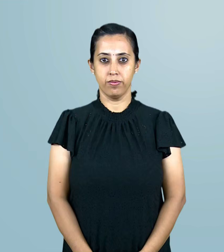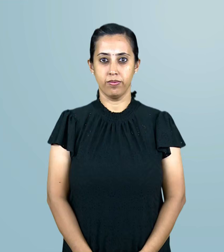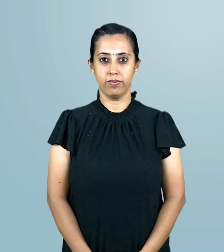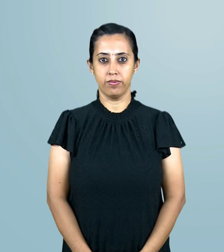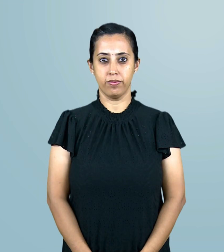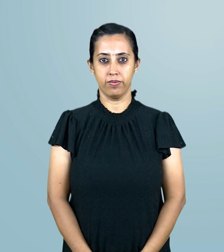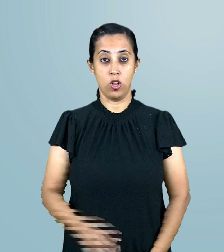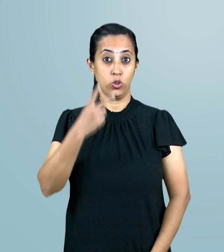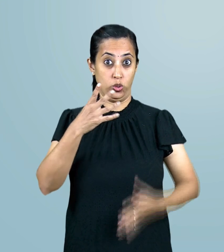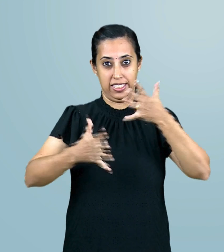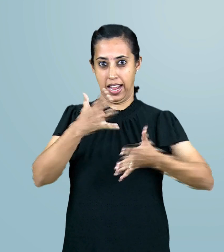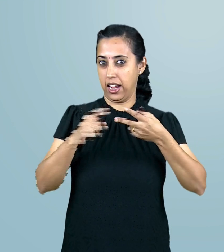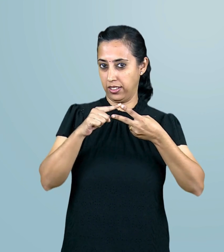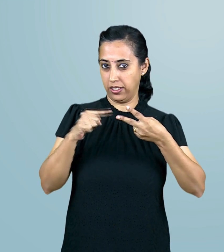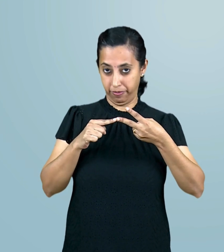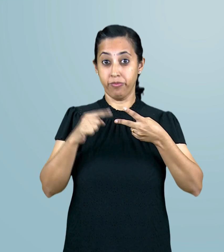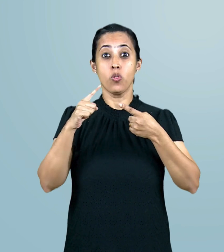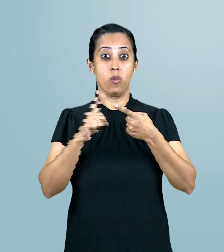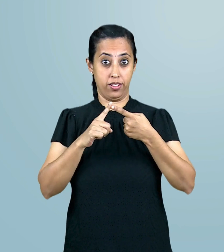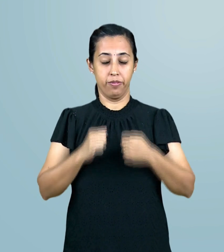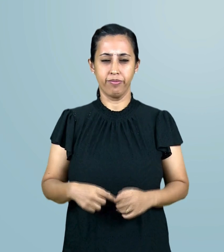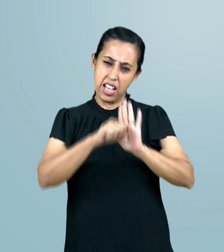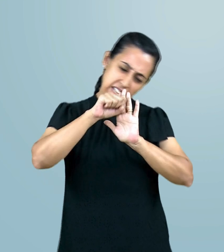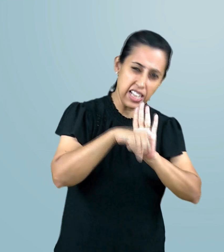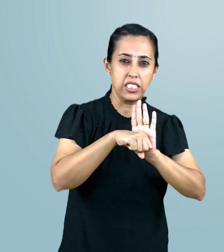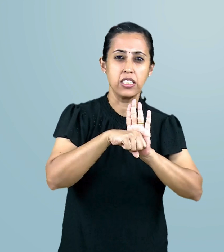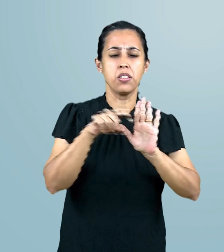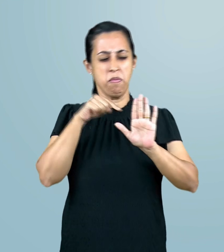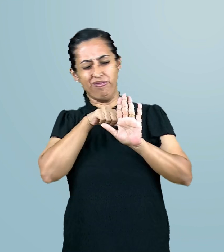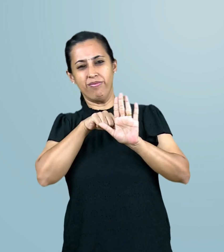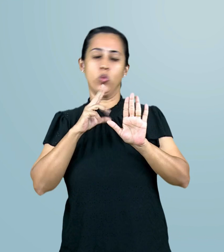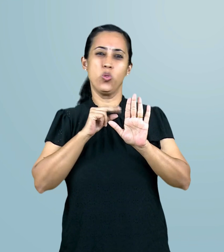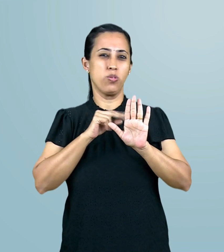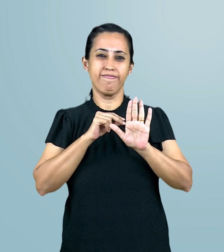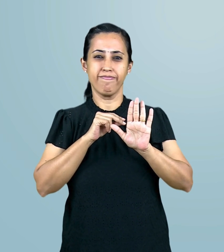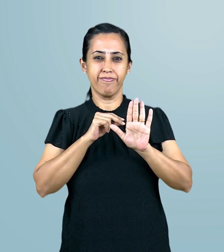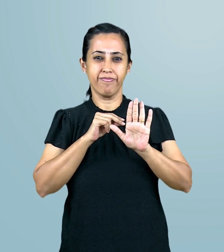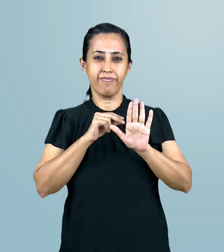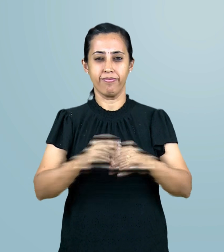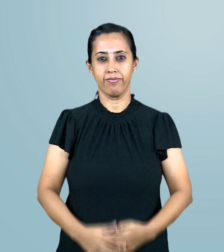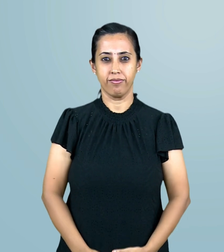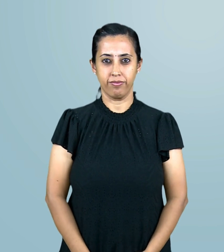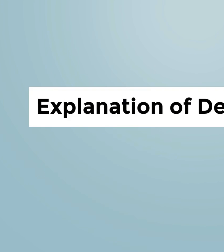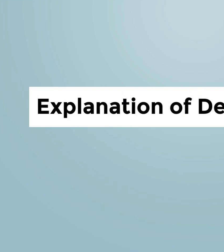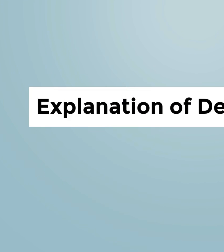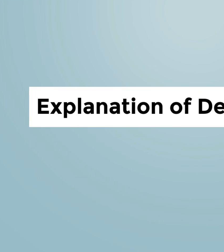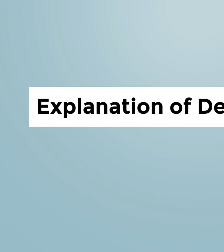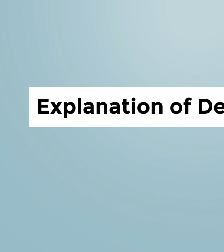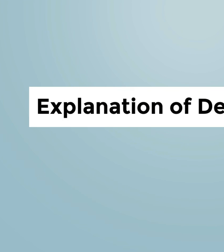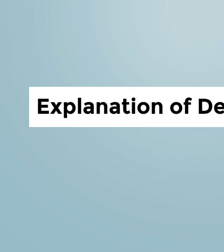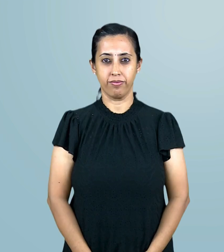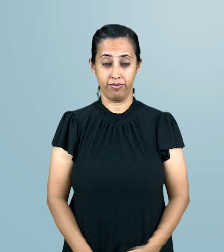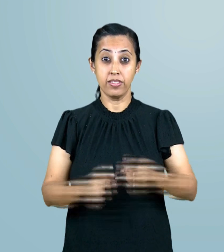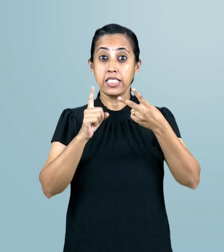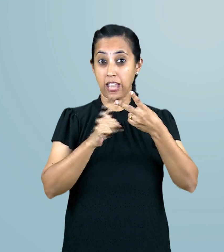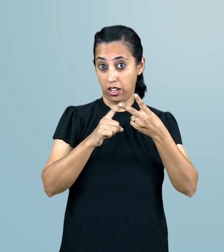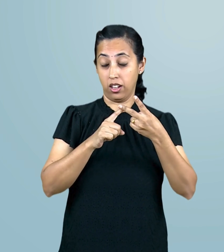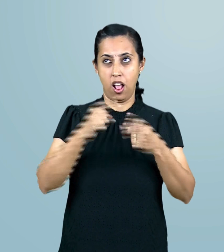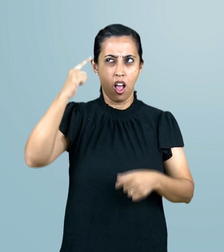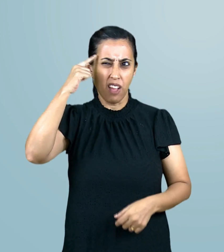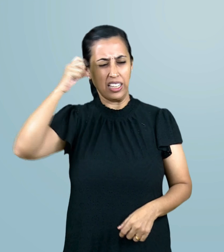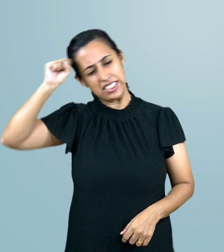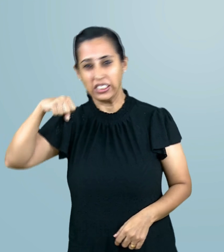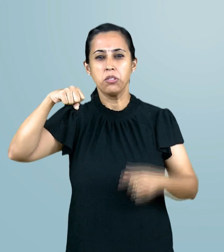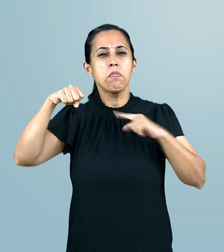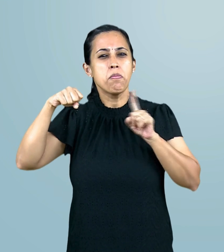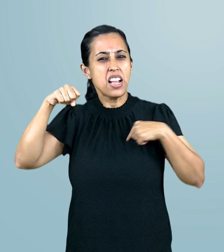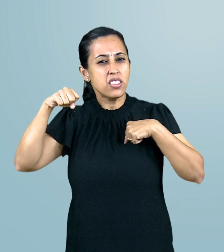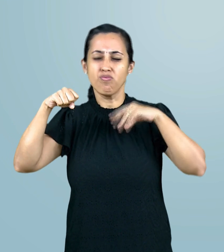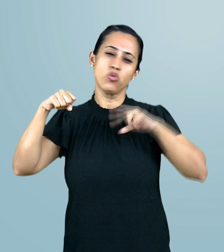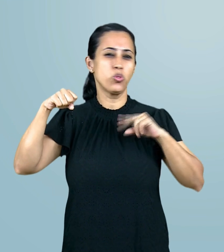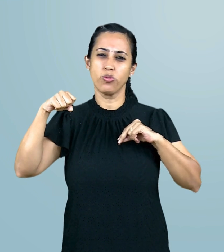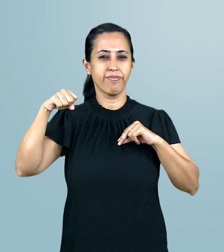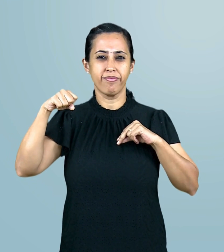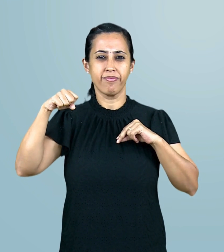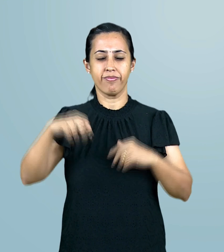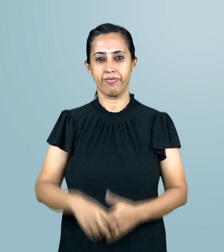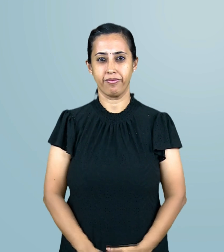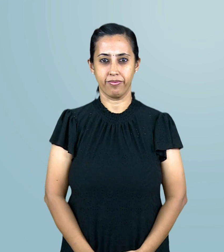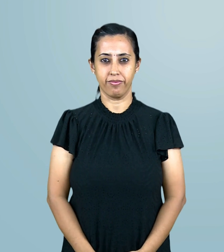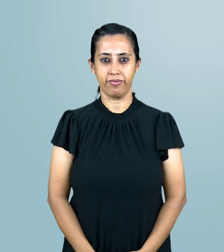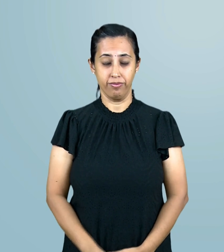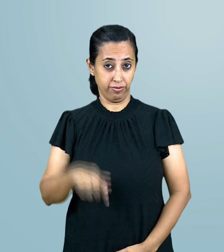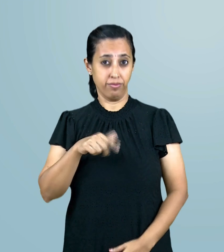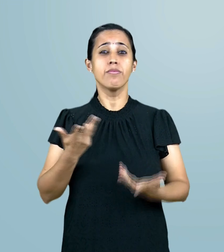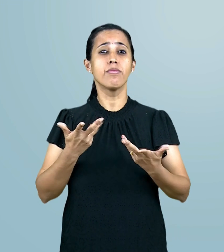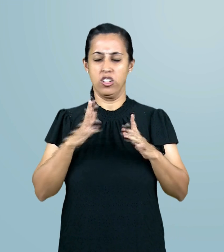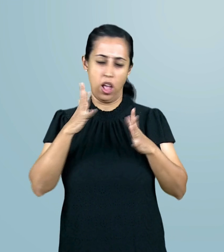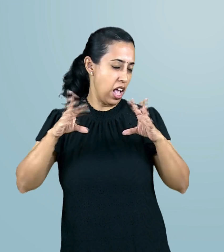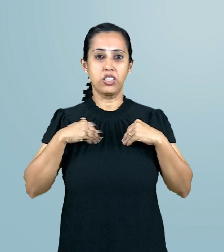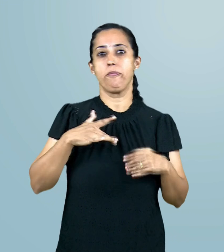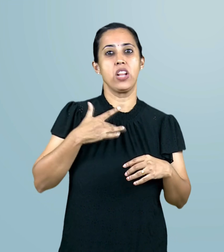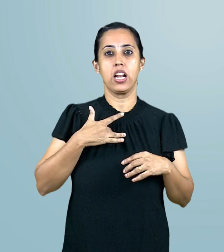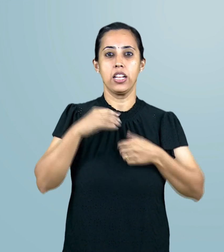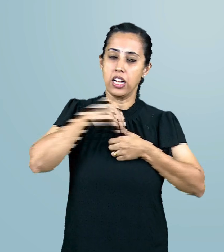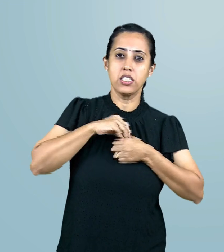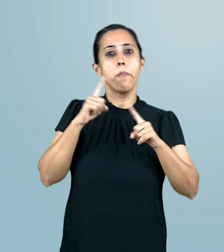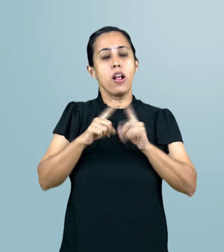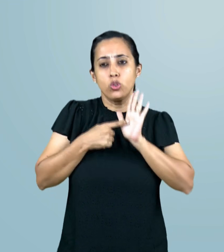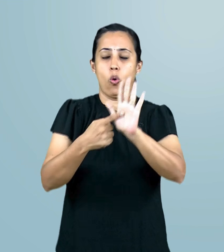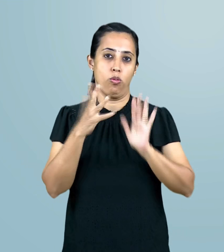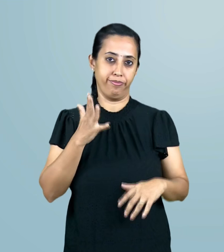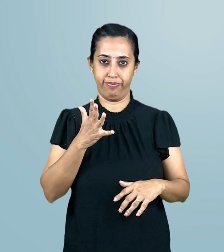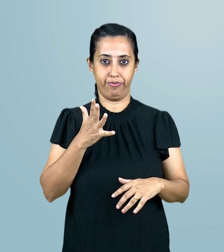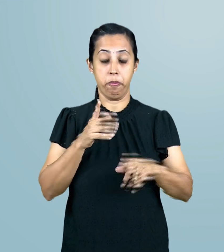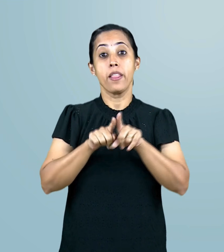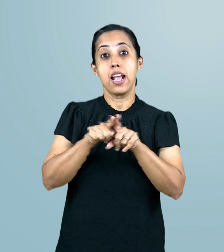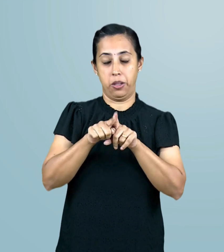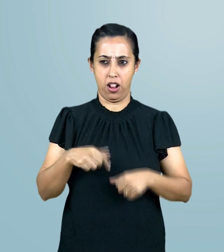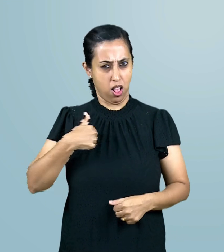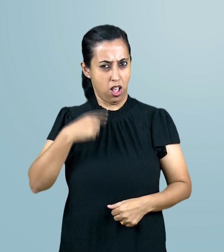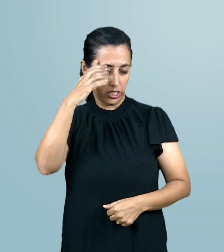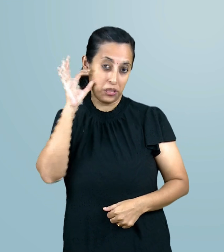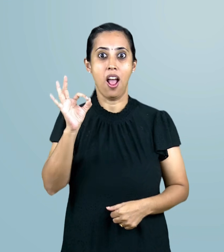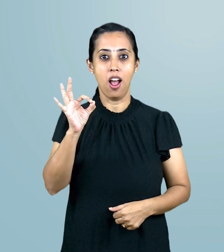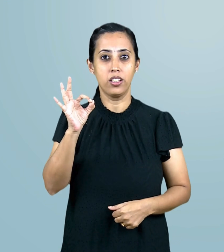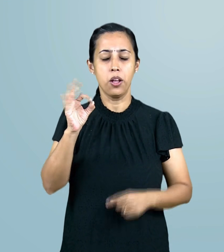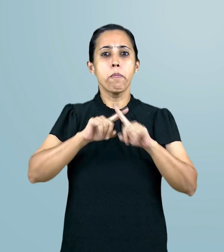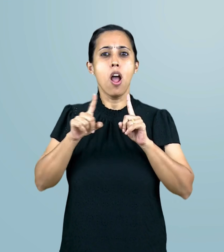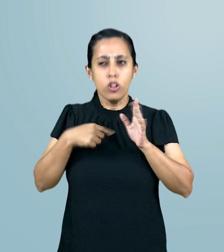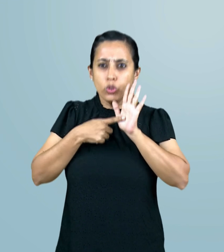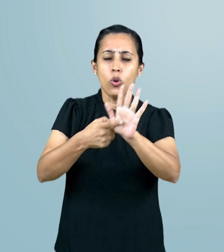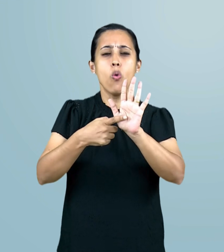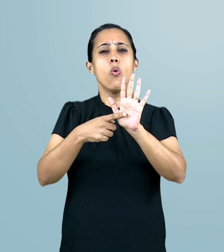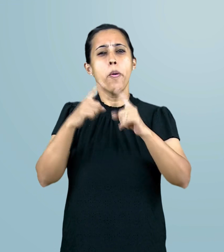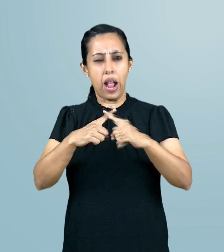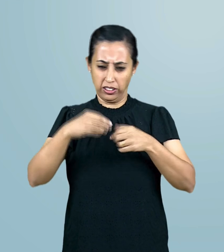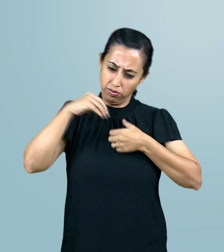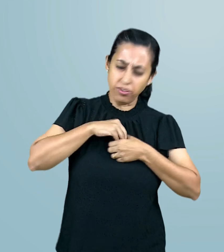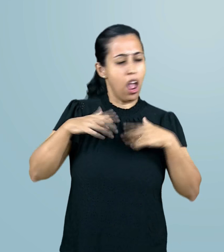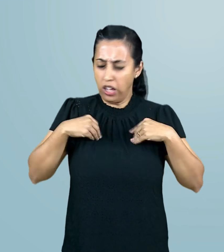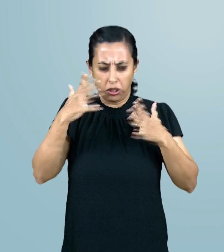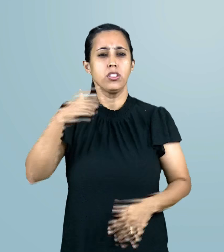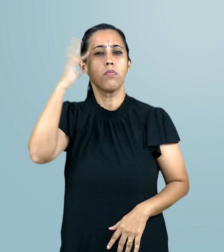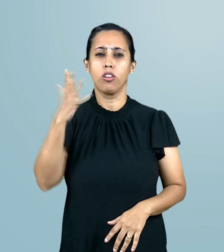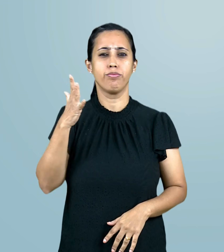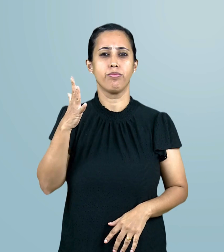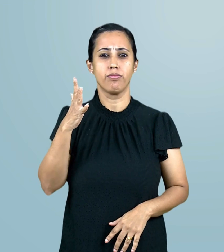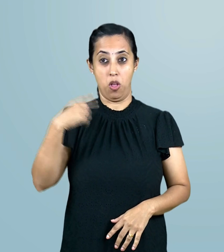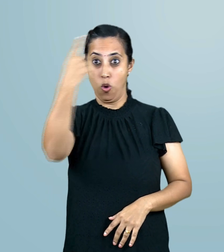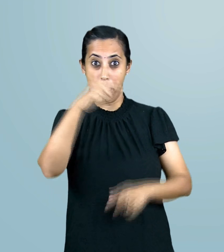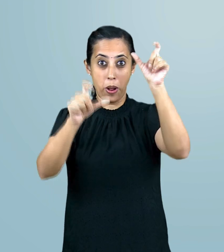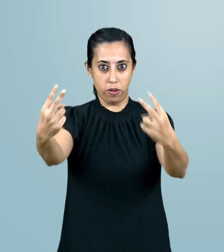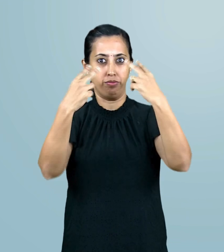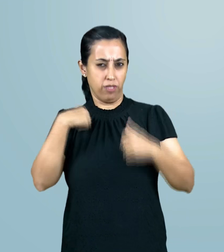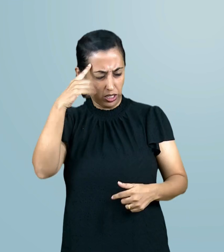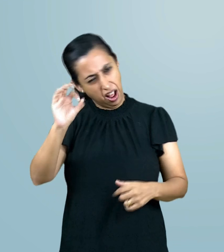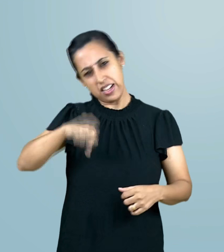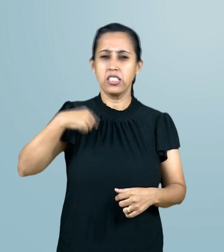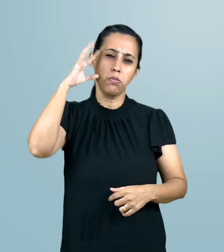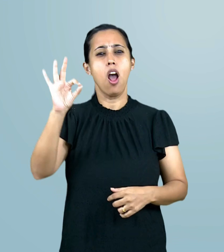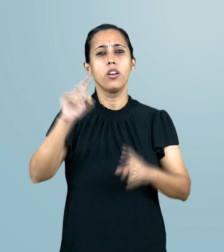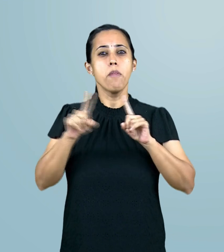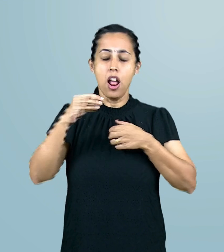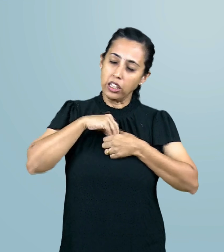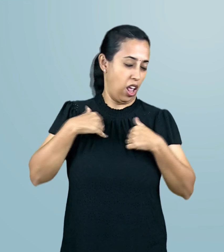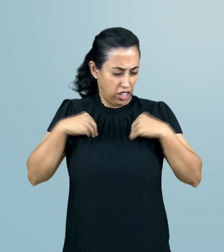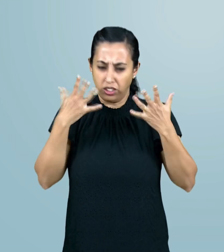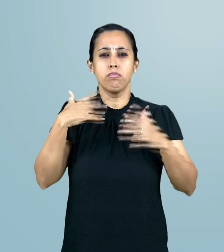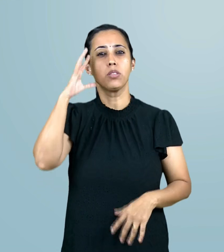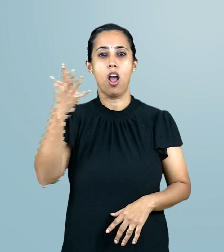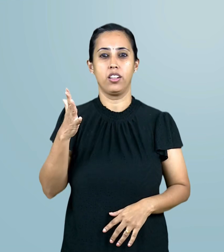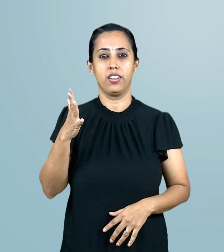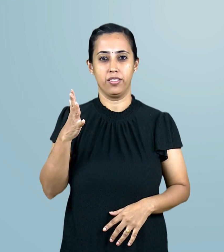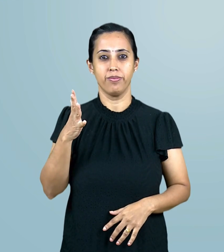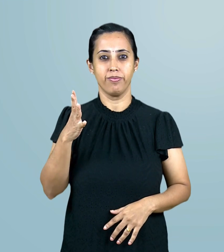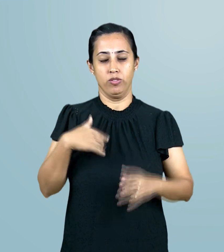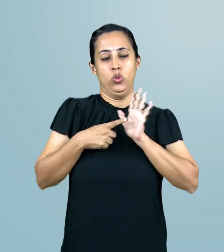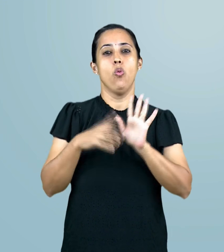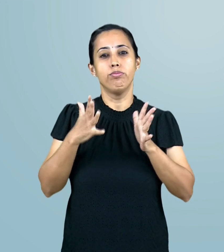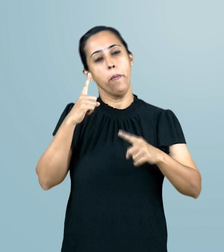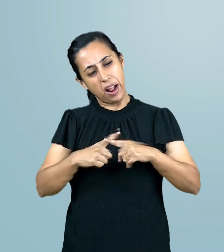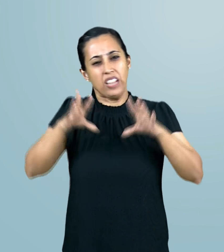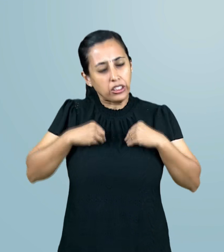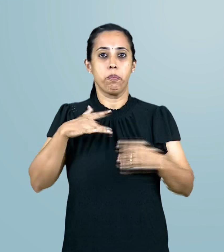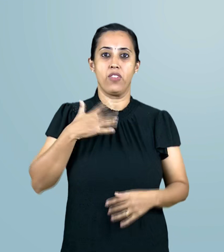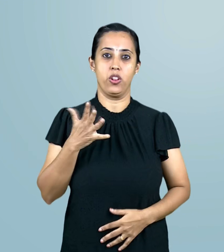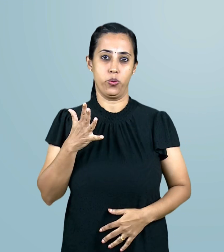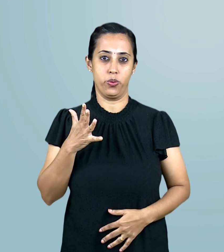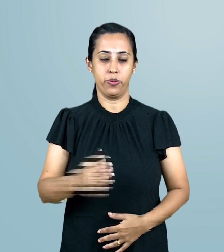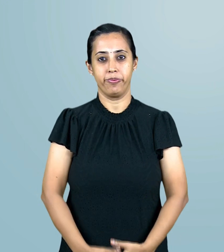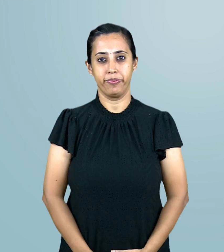Denying Emotions